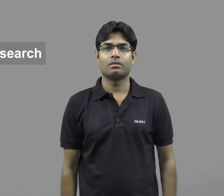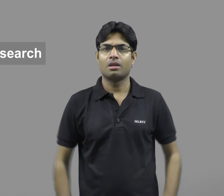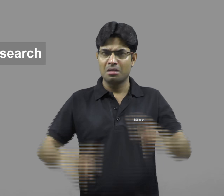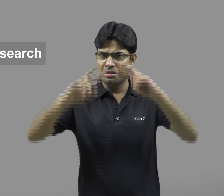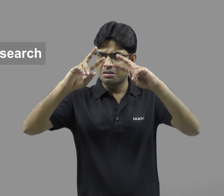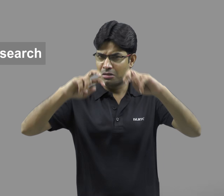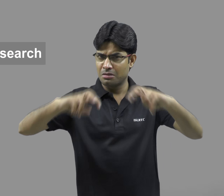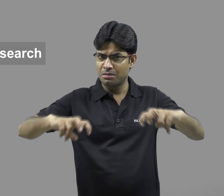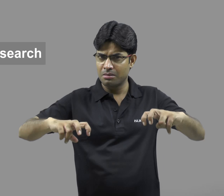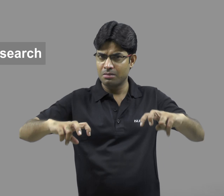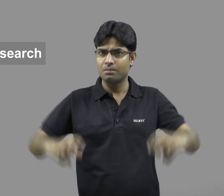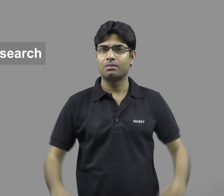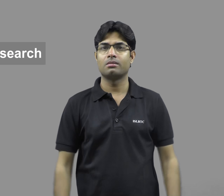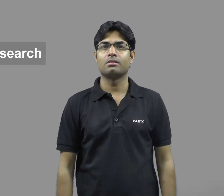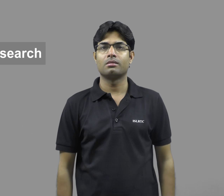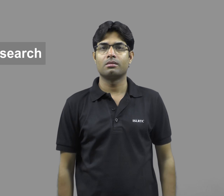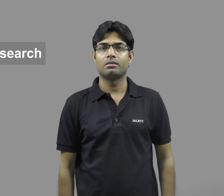Research